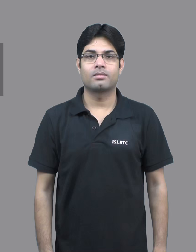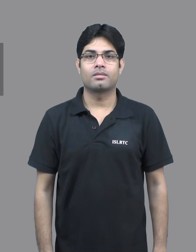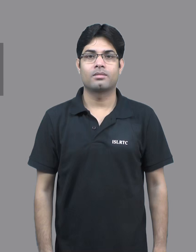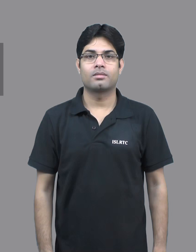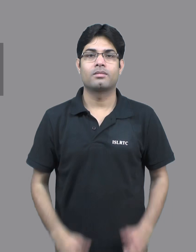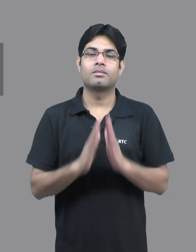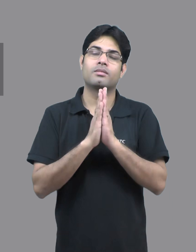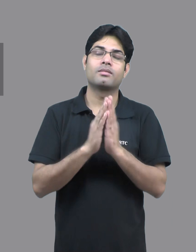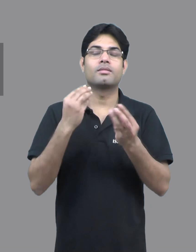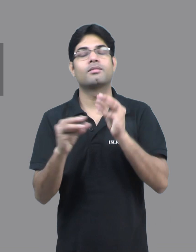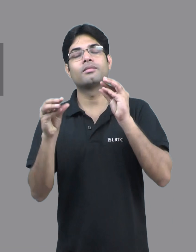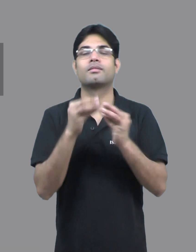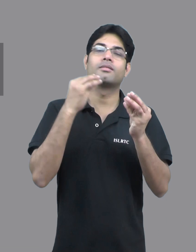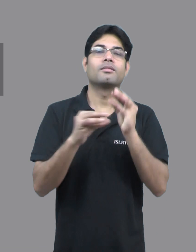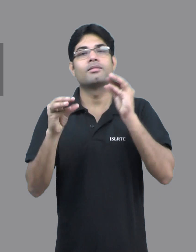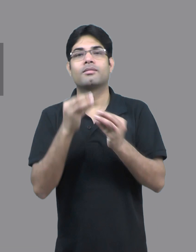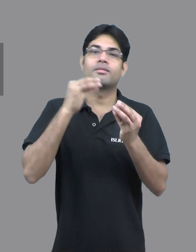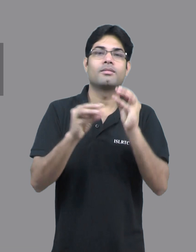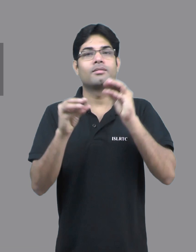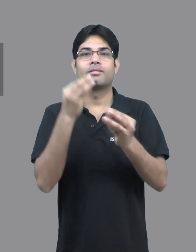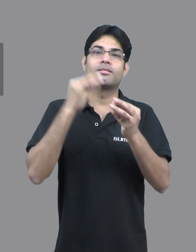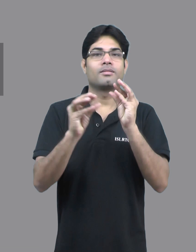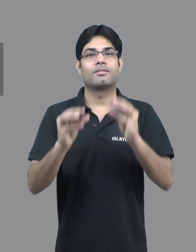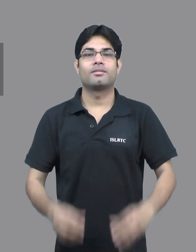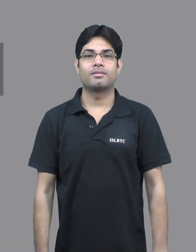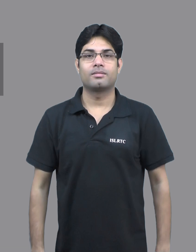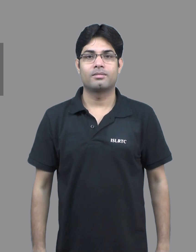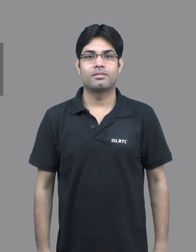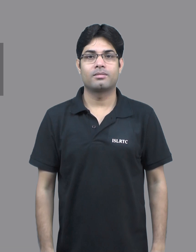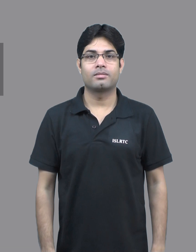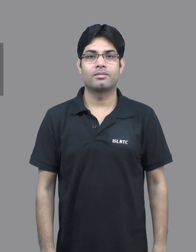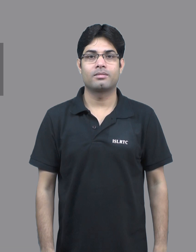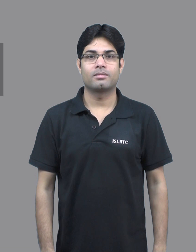Hand Cymbals (Manjira)